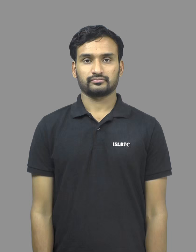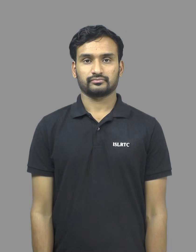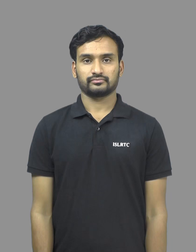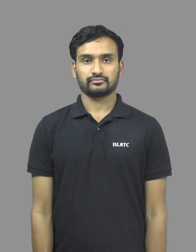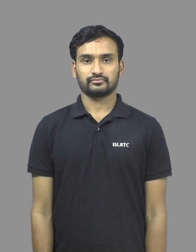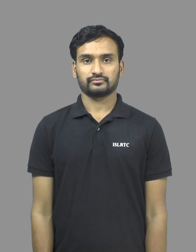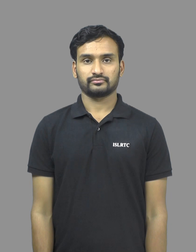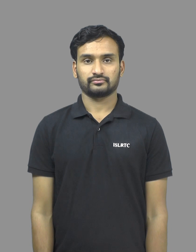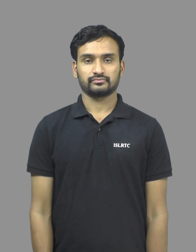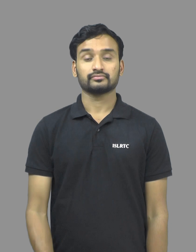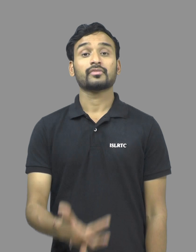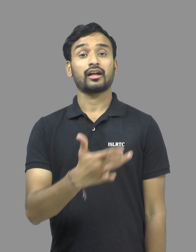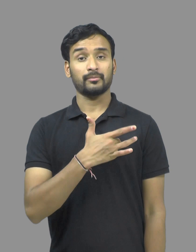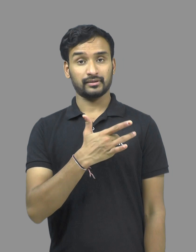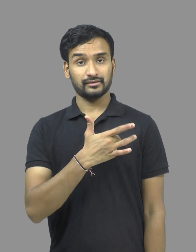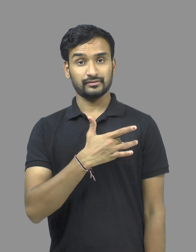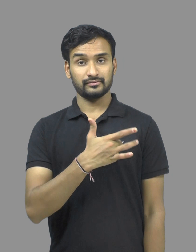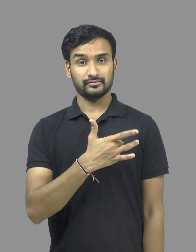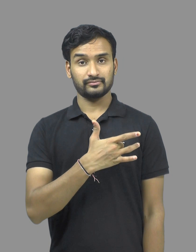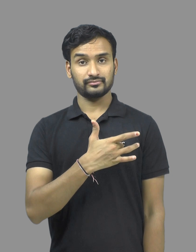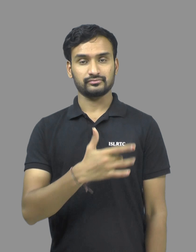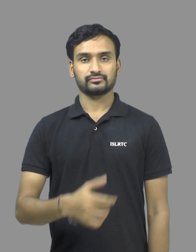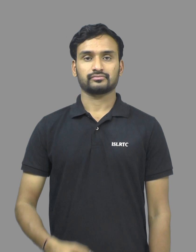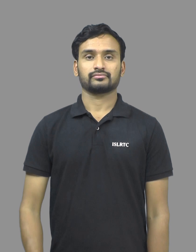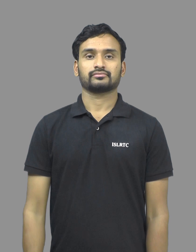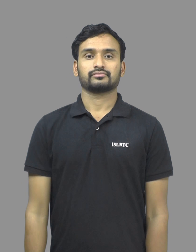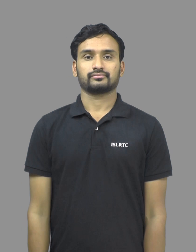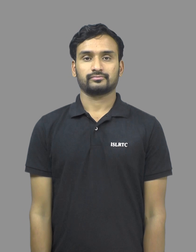Habit